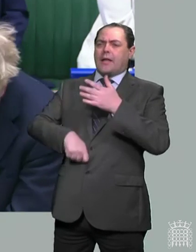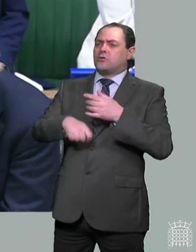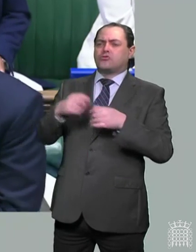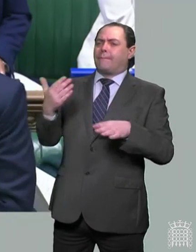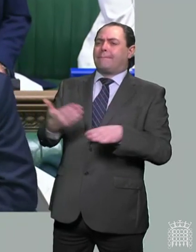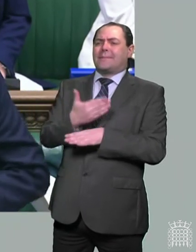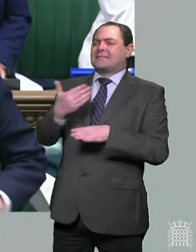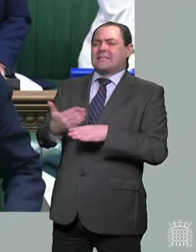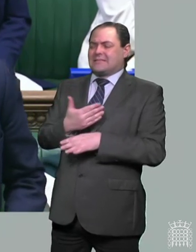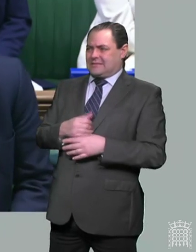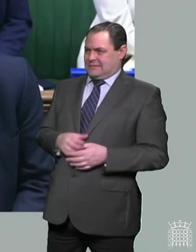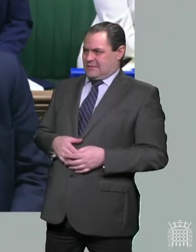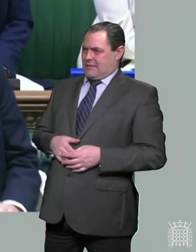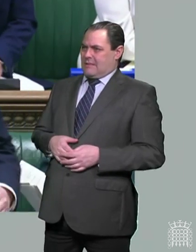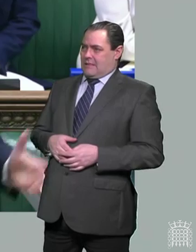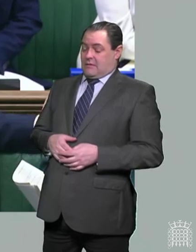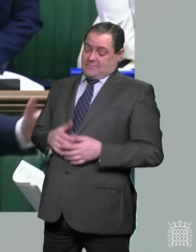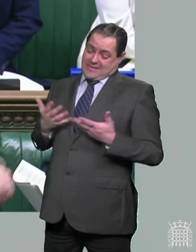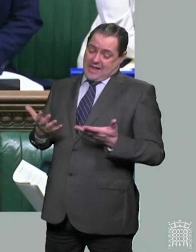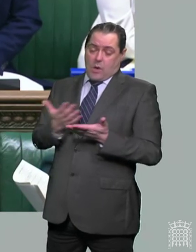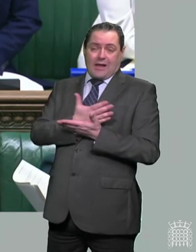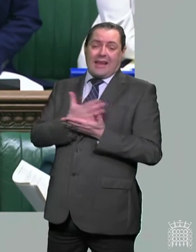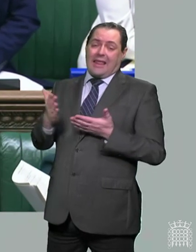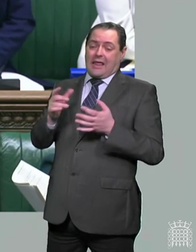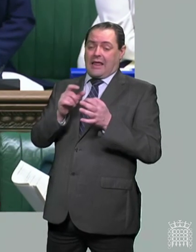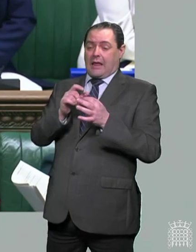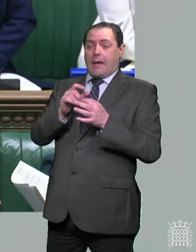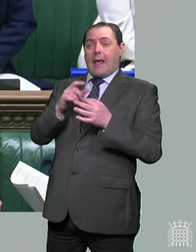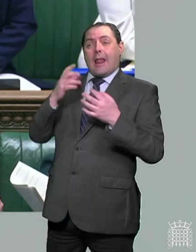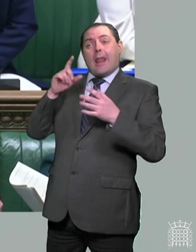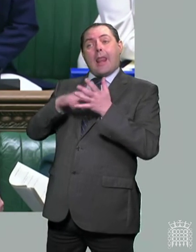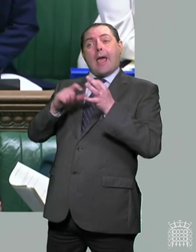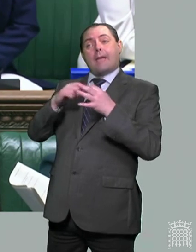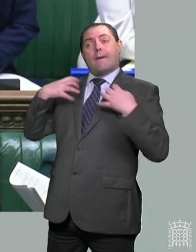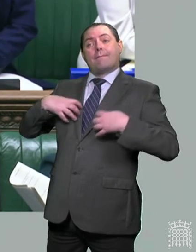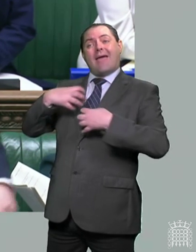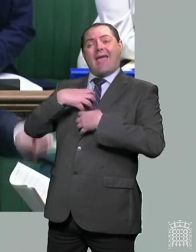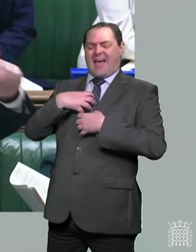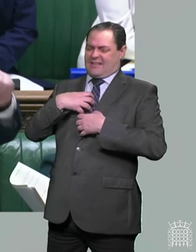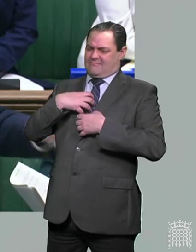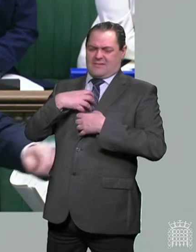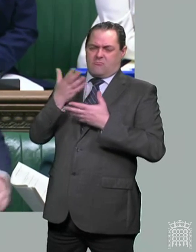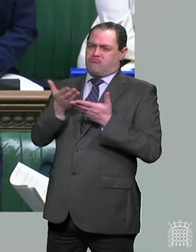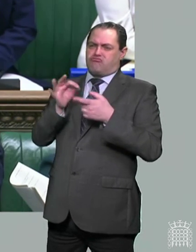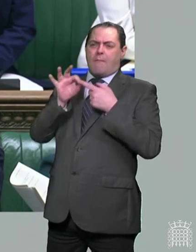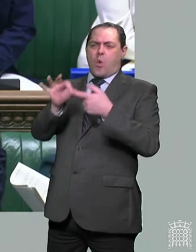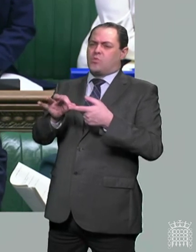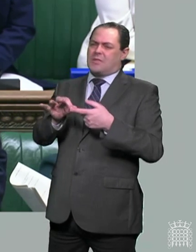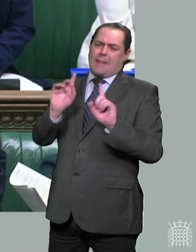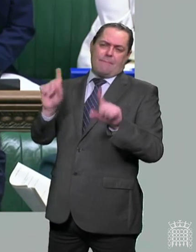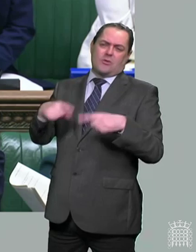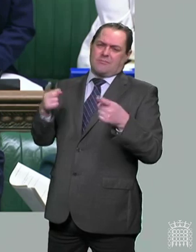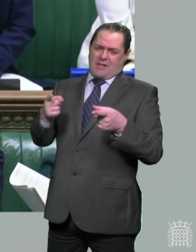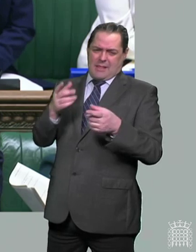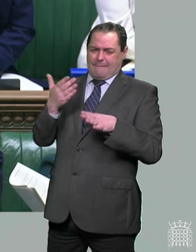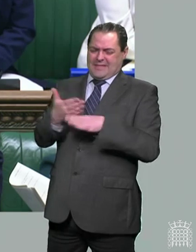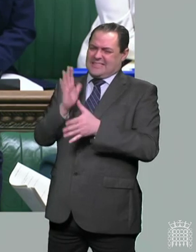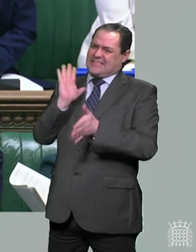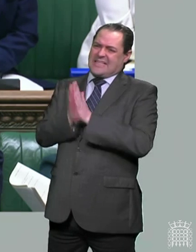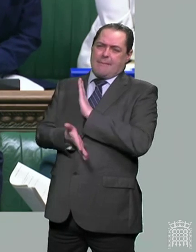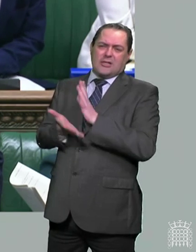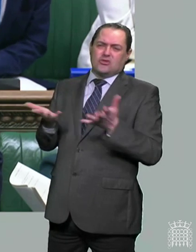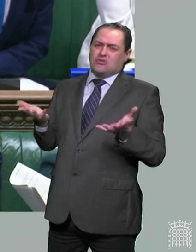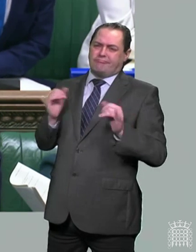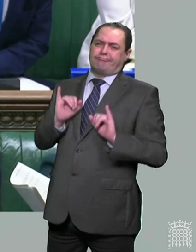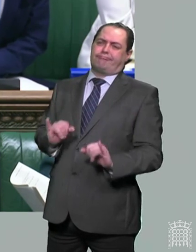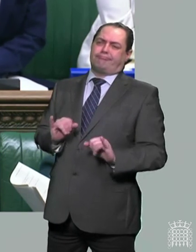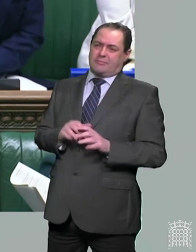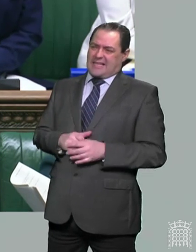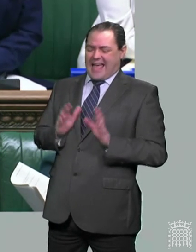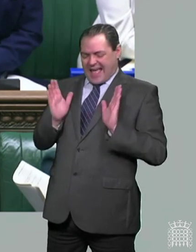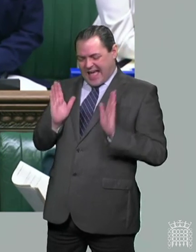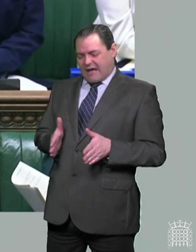It has become clear that the scheme proposed by the Labour Mayor in Manchester is completely unworkable and will do more damage to businesses and residents in Manchester.